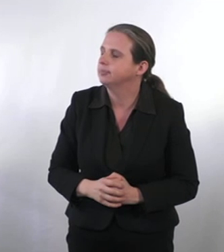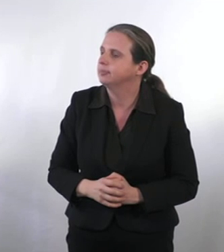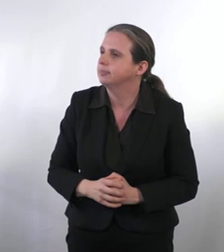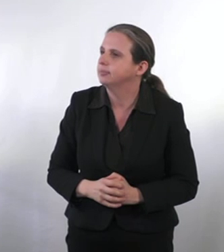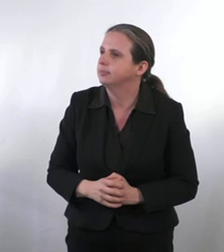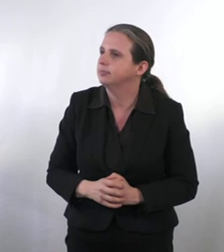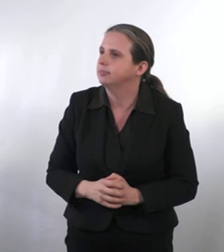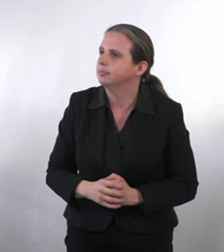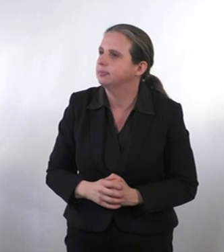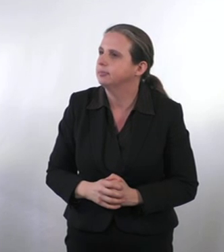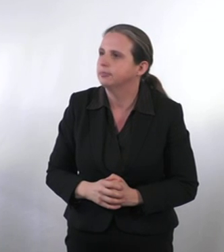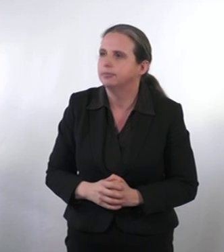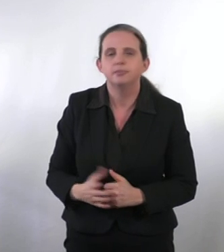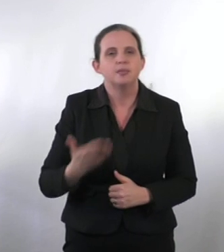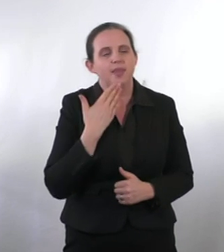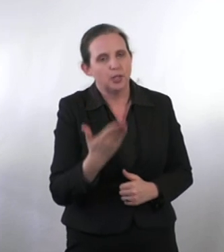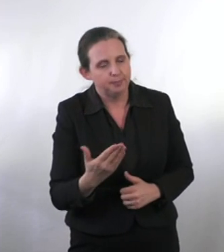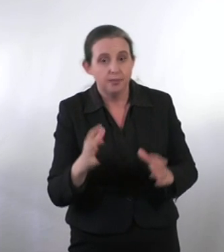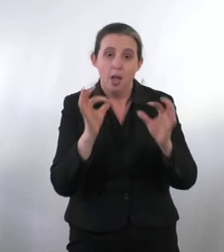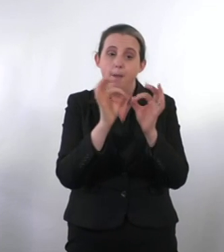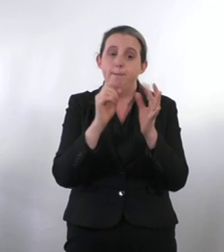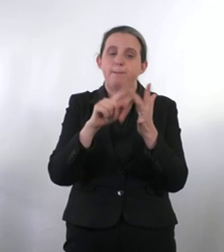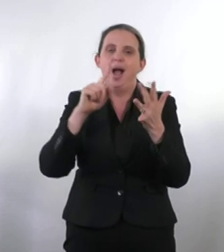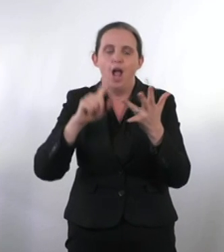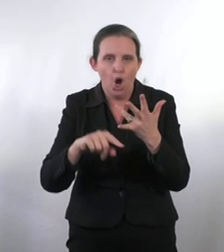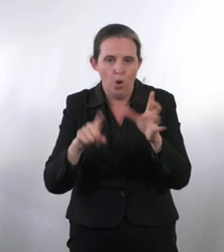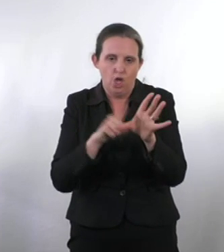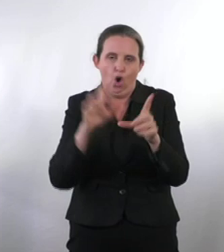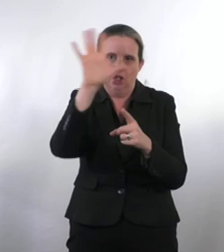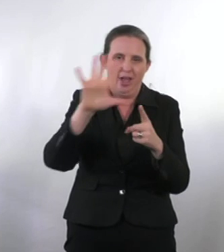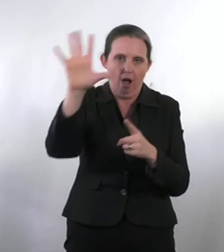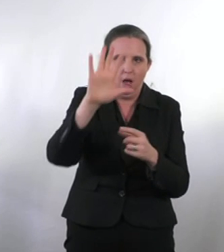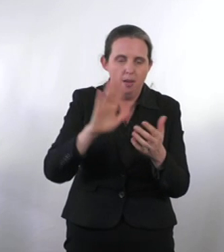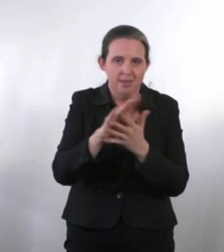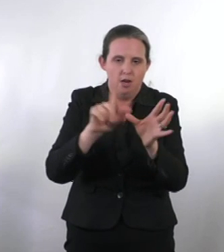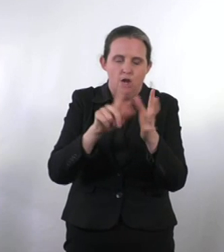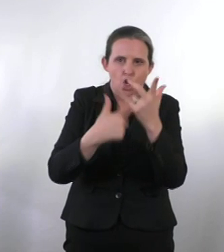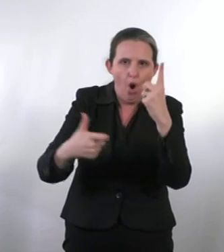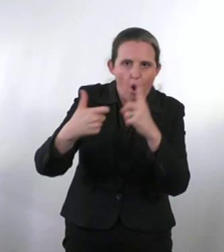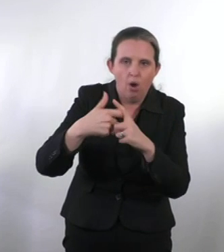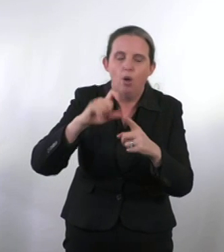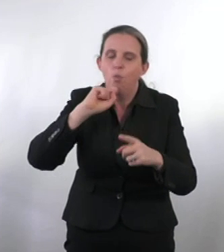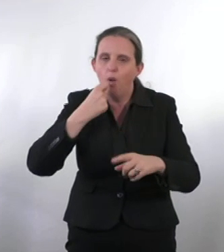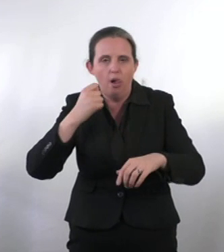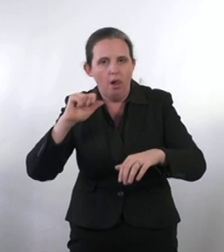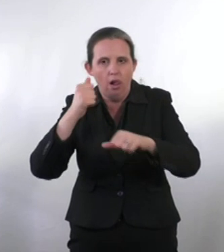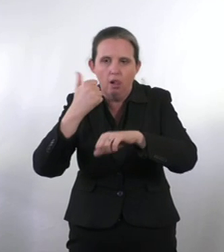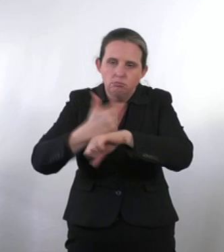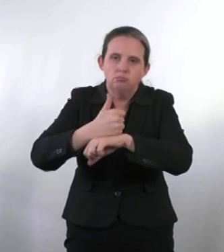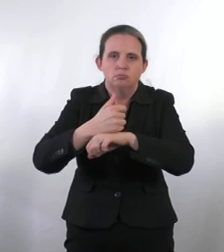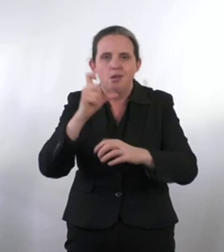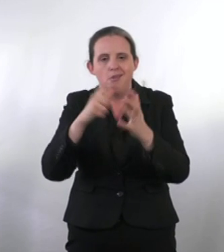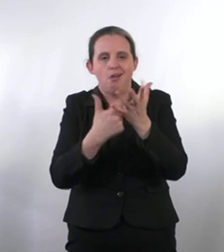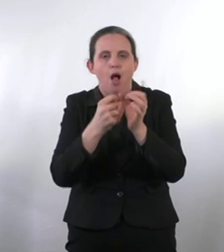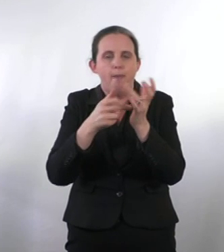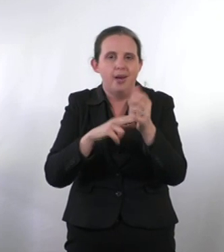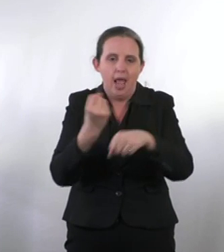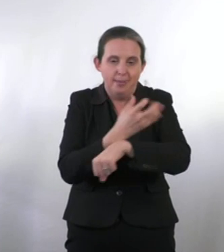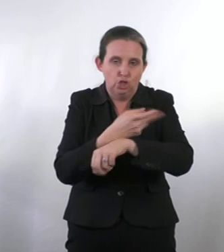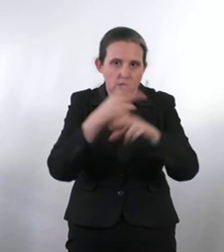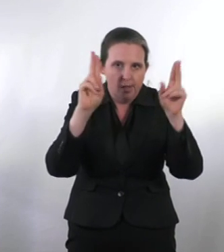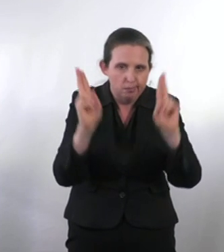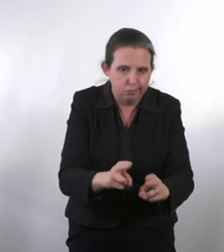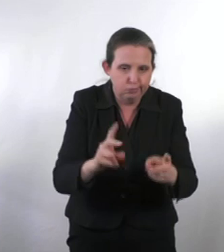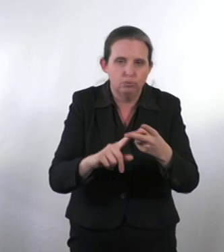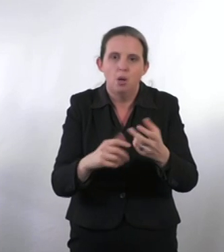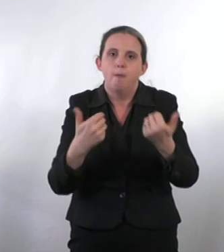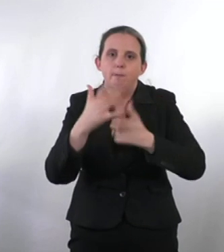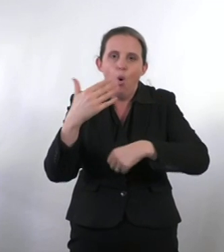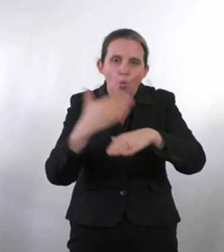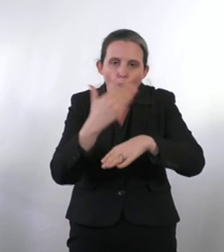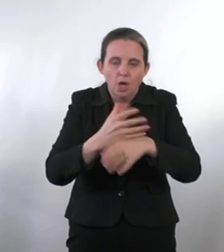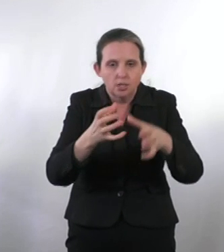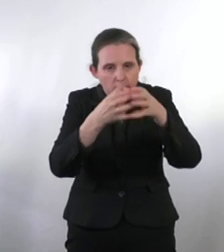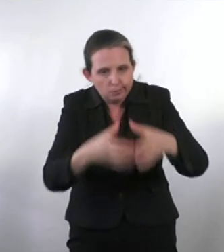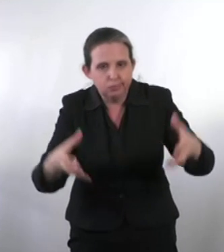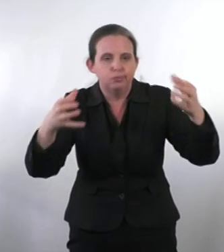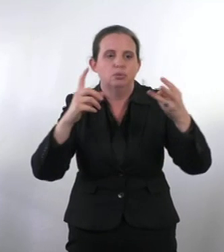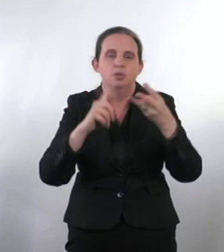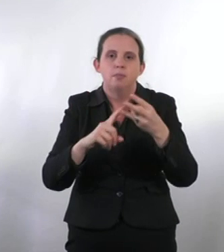It will cut carbon by 2,800 kilotons, create 4,000 green-collar jobs, upskill 25,000 workers and return £5 billion to the Treasury.